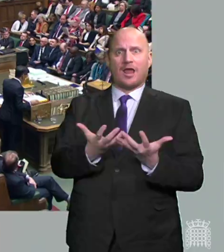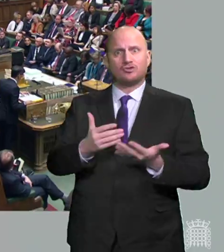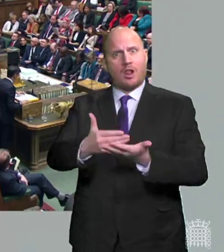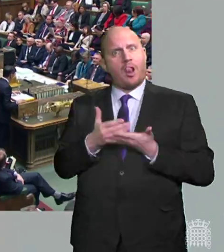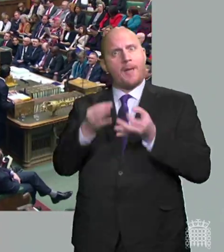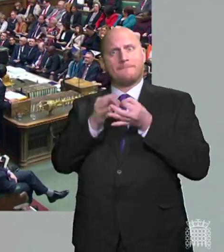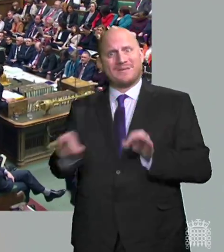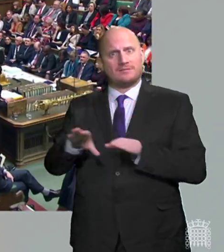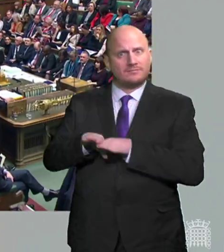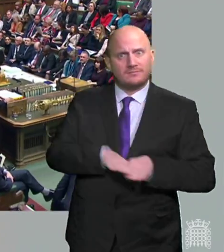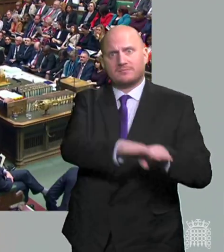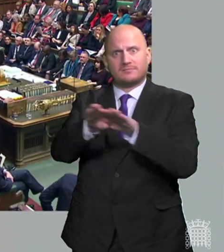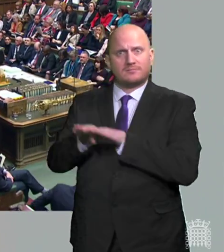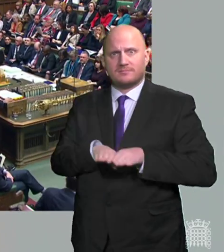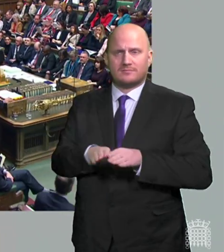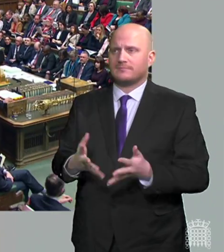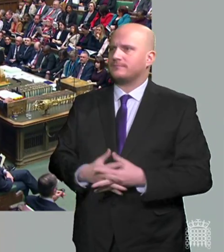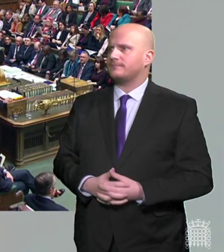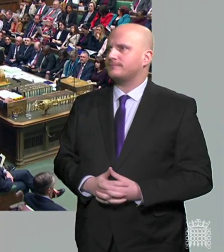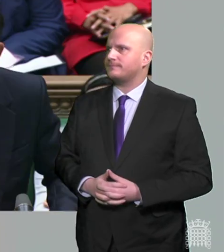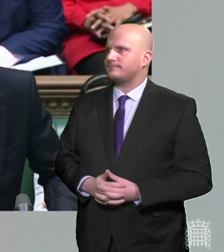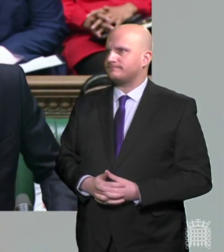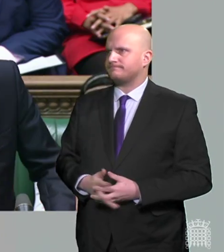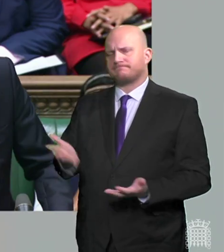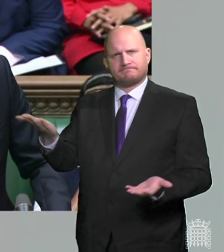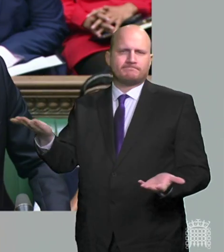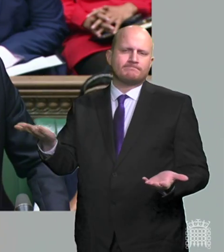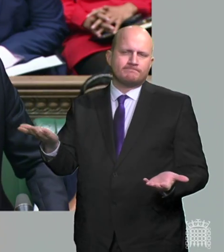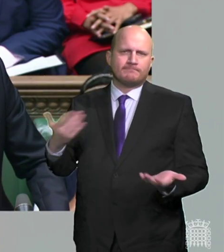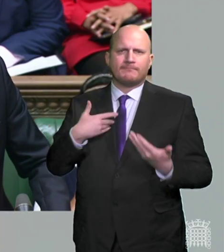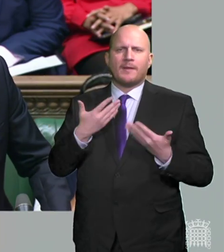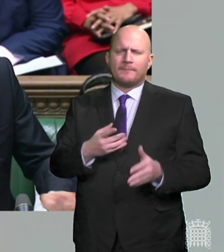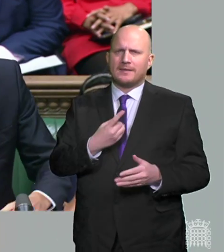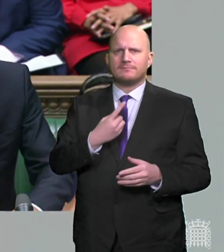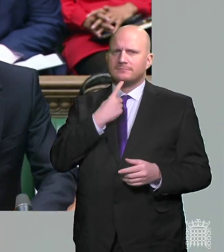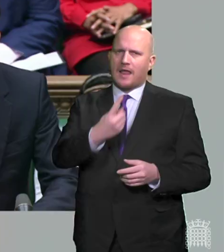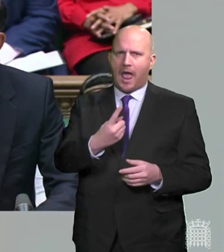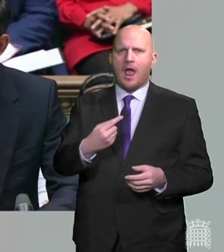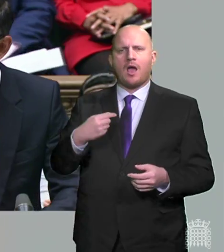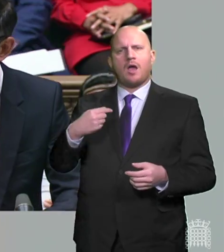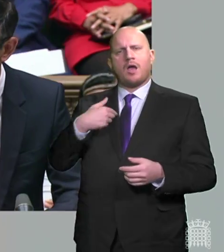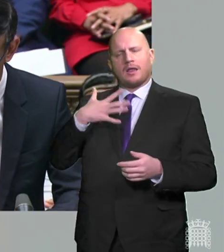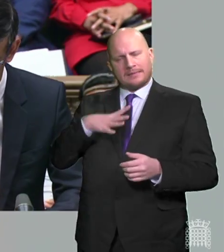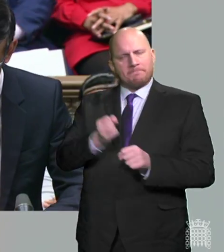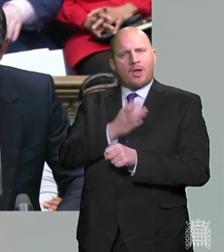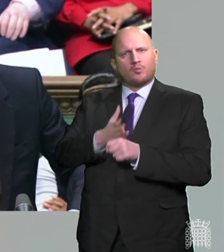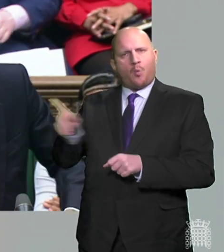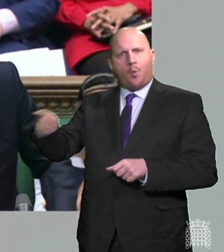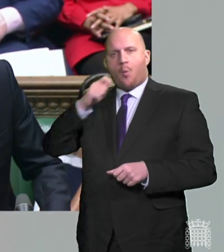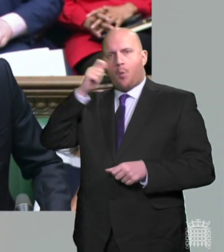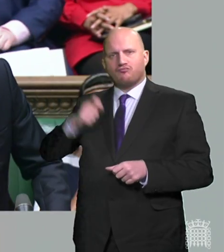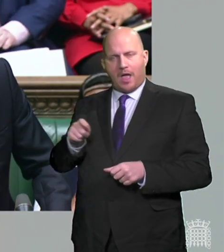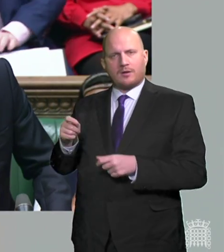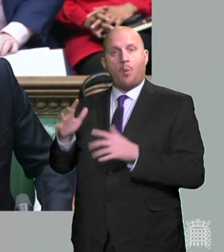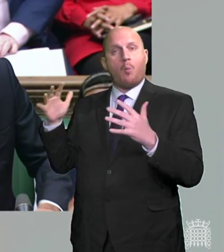I have made it clear that the UK and our allies must accelerate our efforts to ensure that Ukraine wins this war and secures a lasting peace.